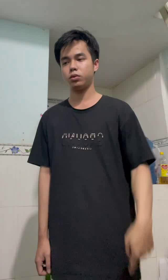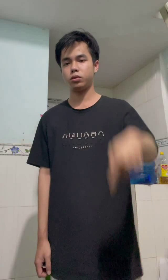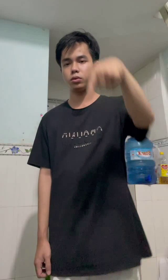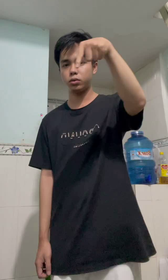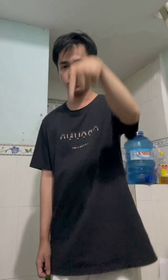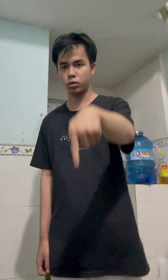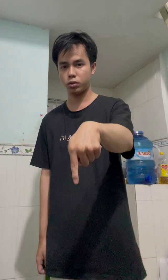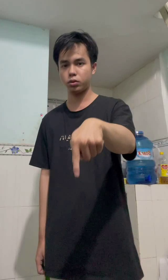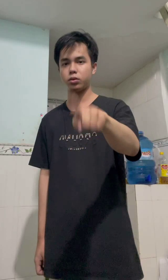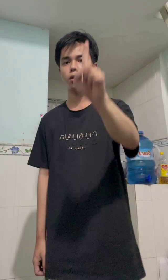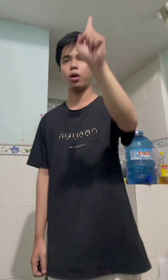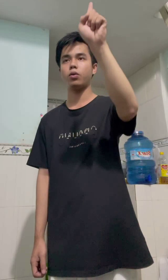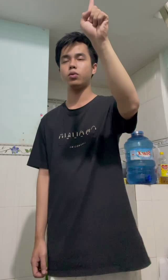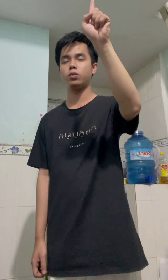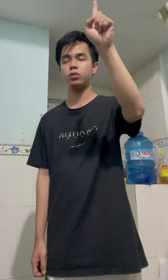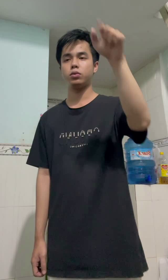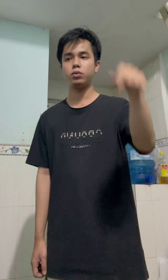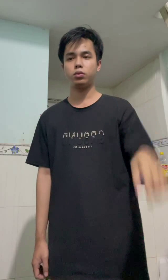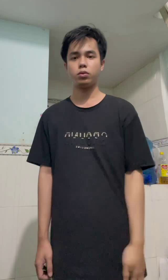di dau